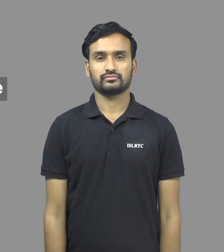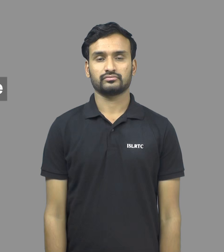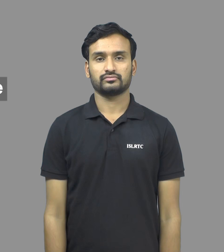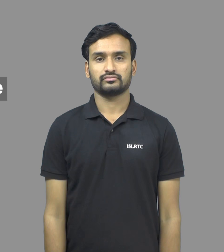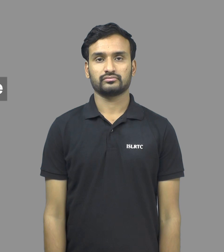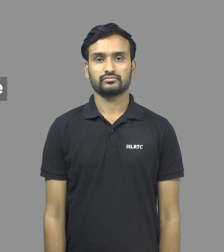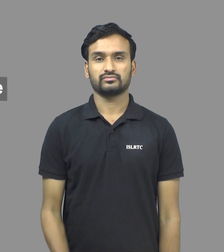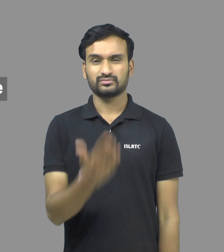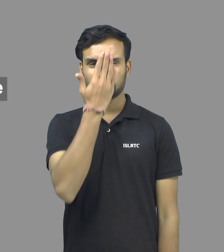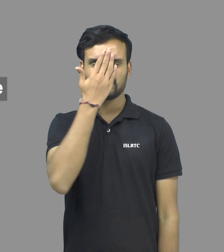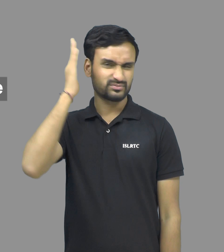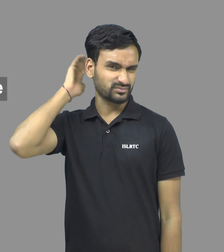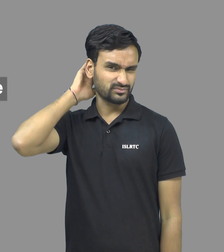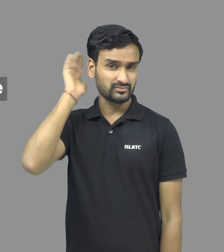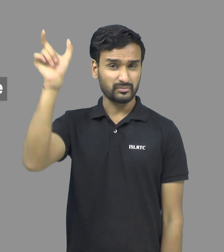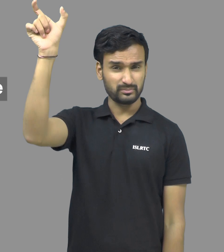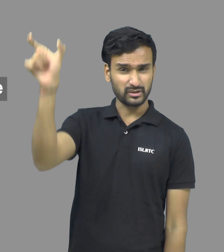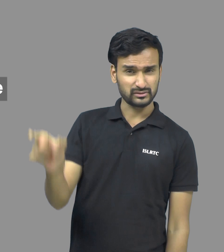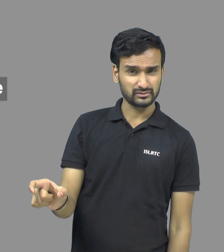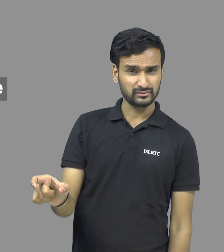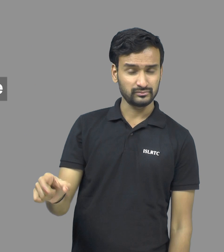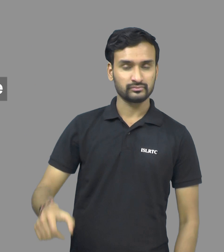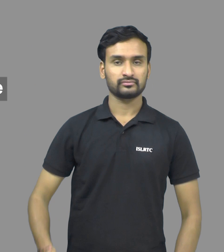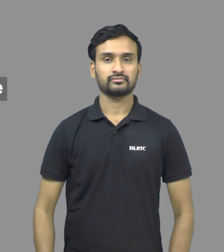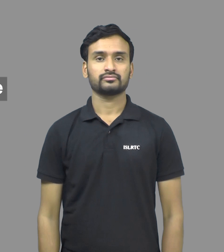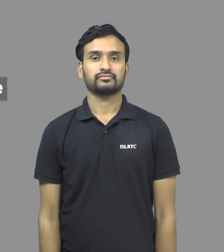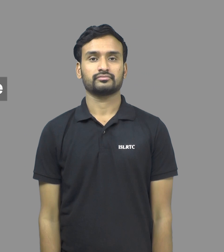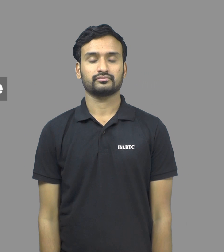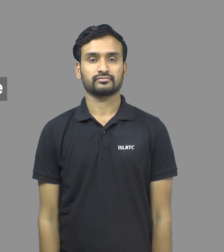Hypocrite